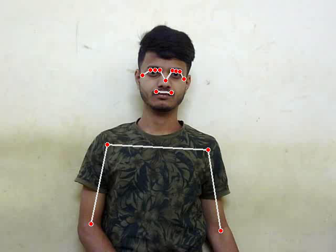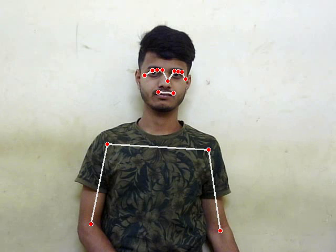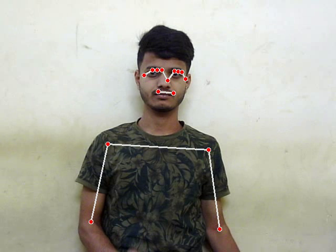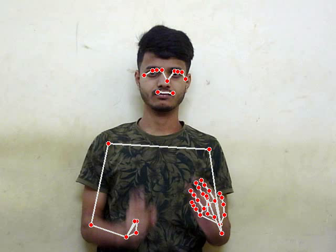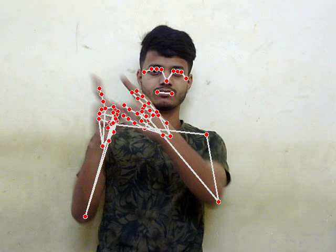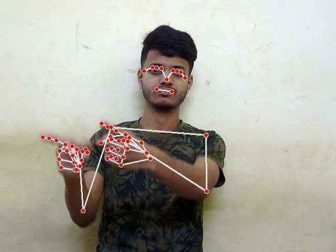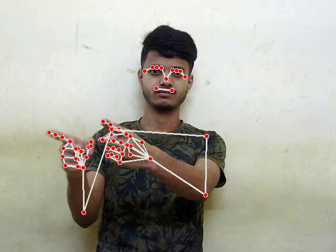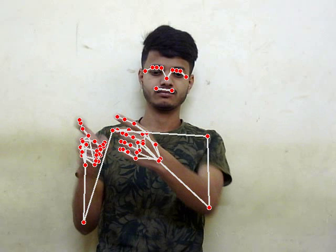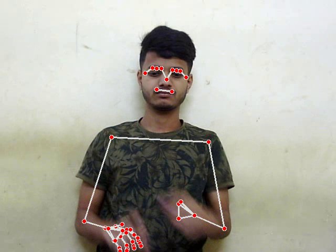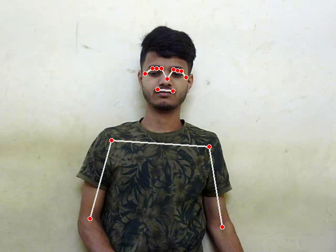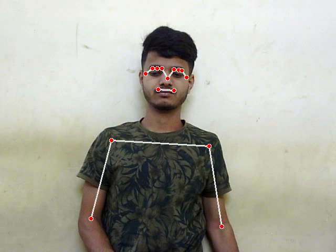go